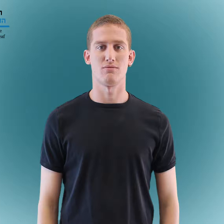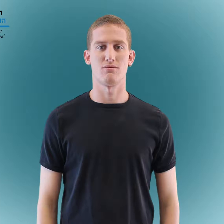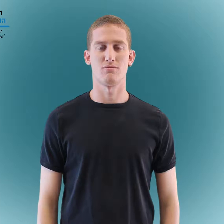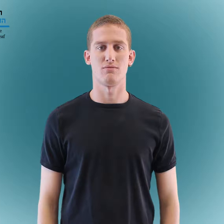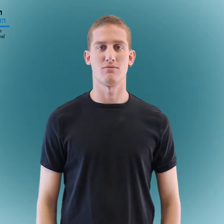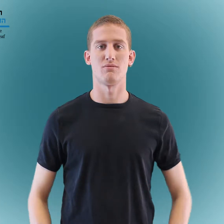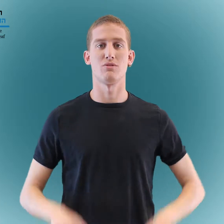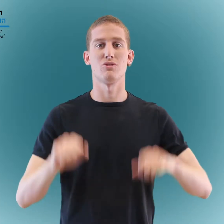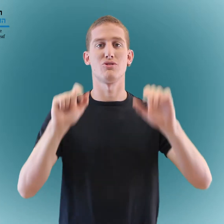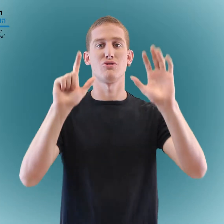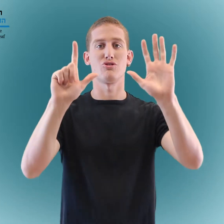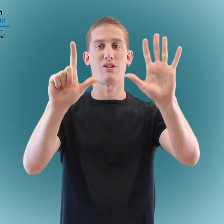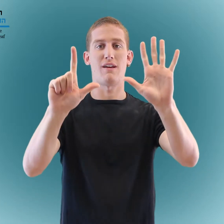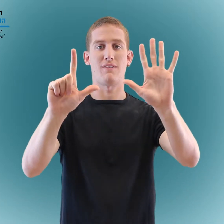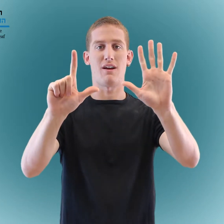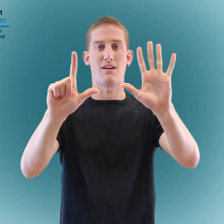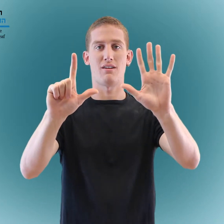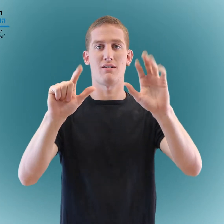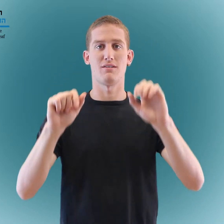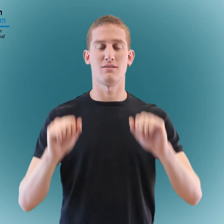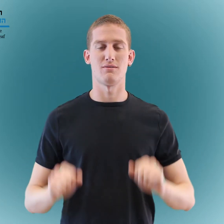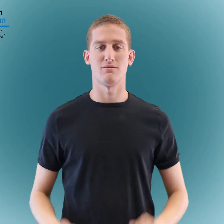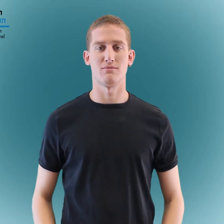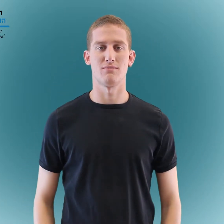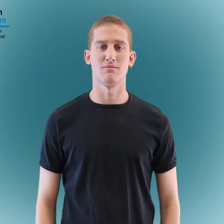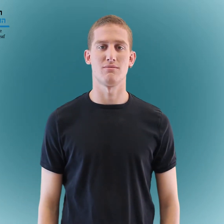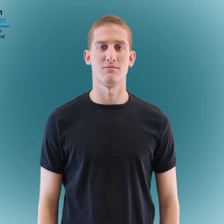שבע